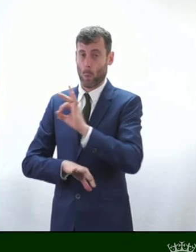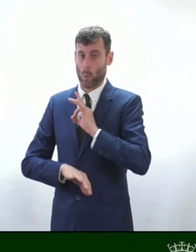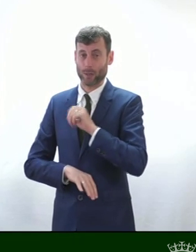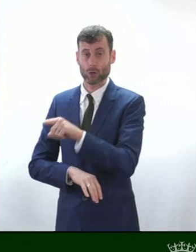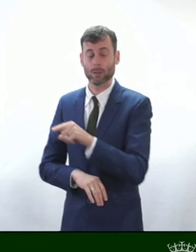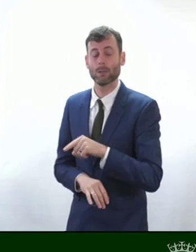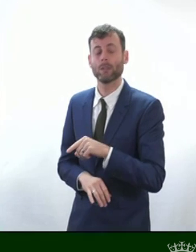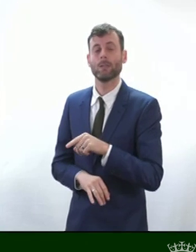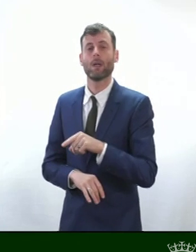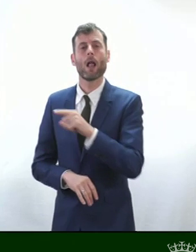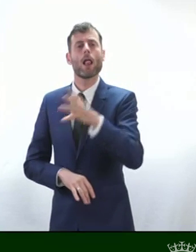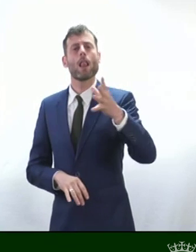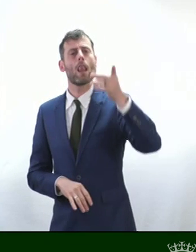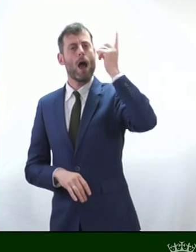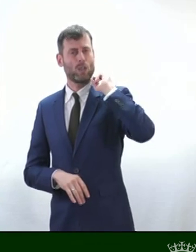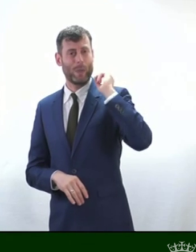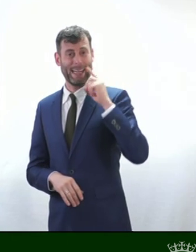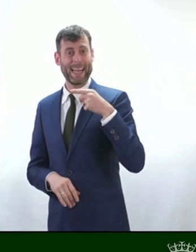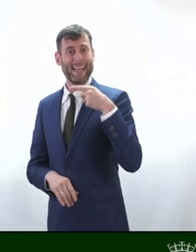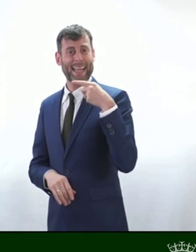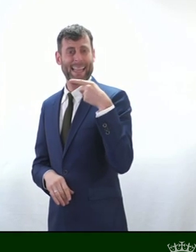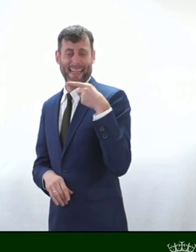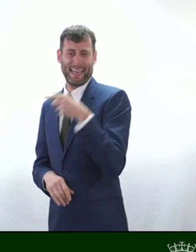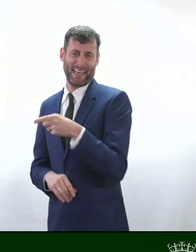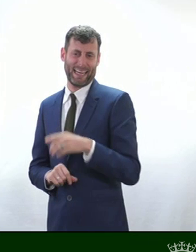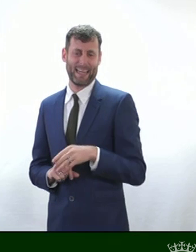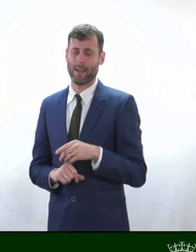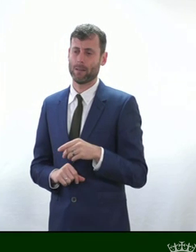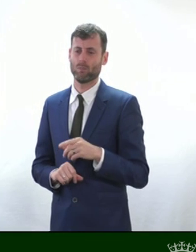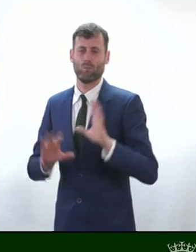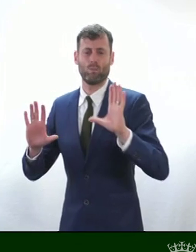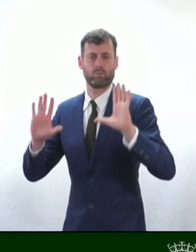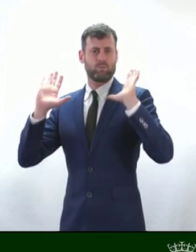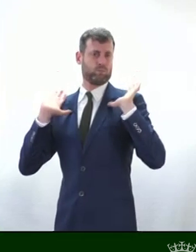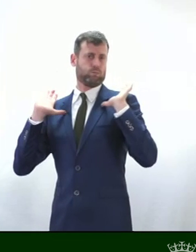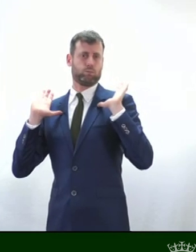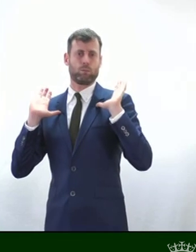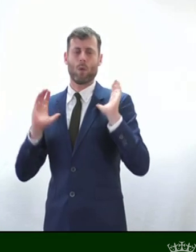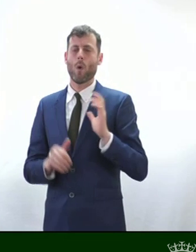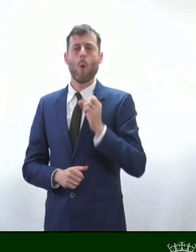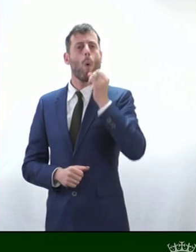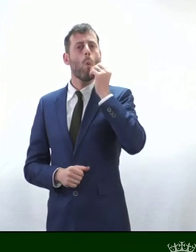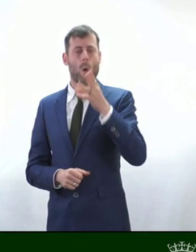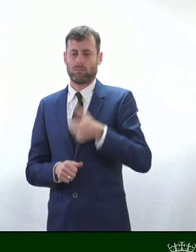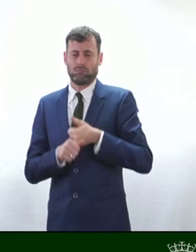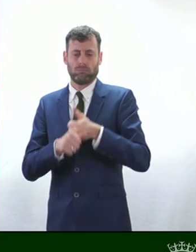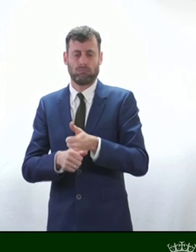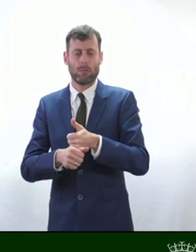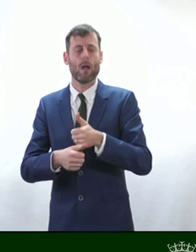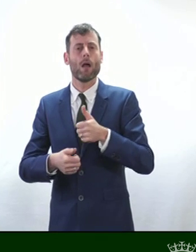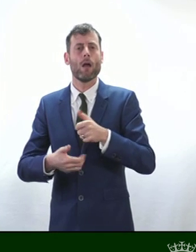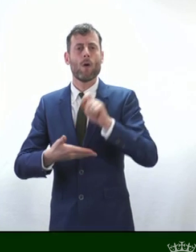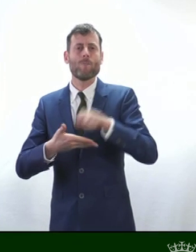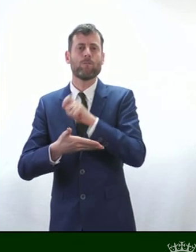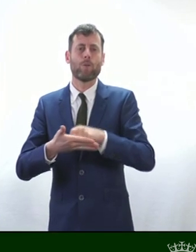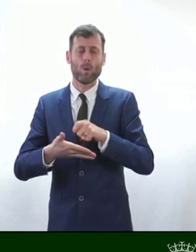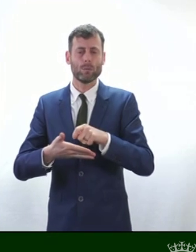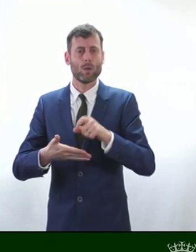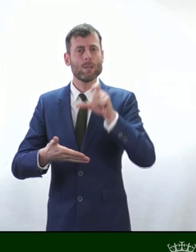Last week, as I have said, he sphinx-like avoided any pronouncement on how this country was going to fight covid.